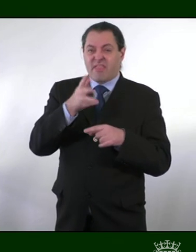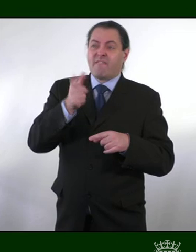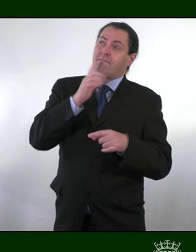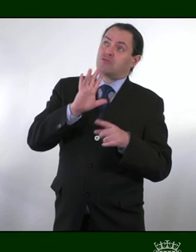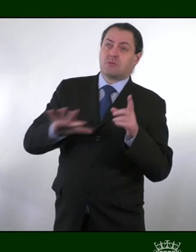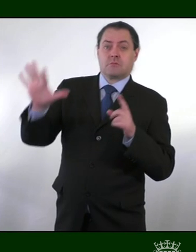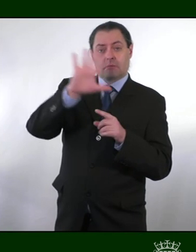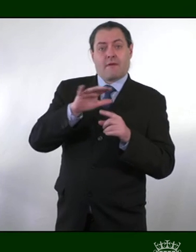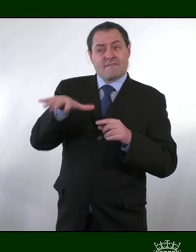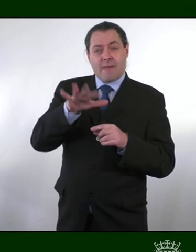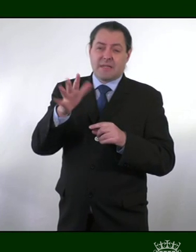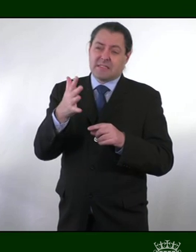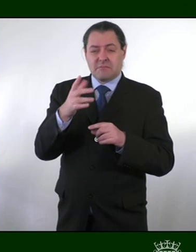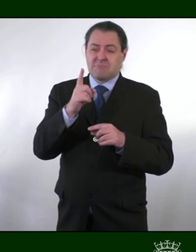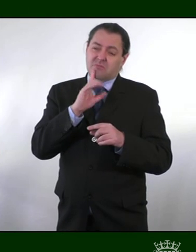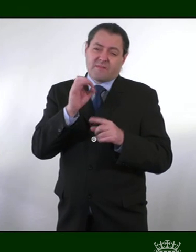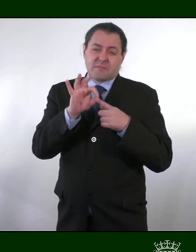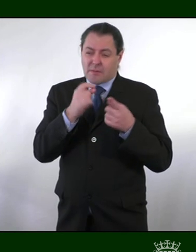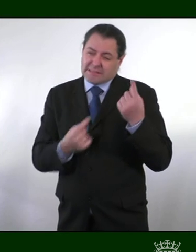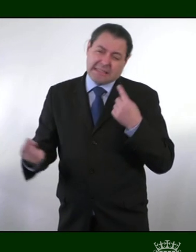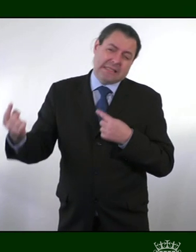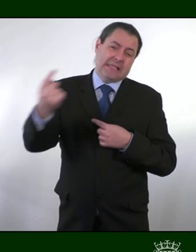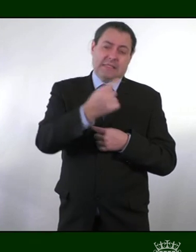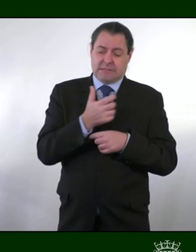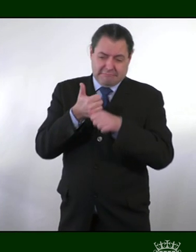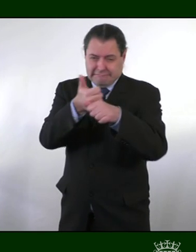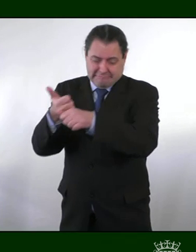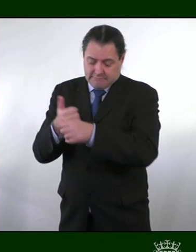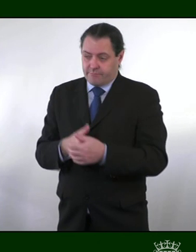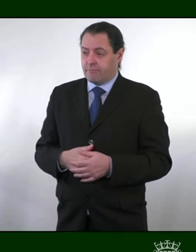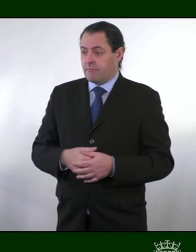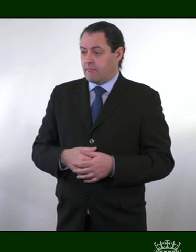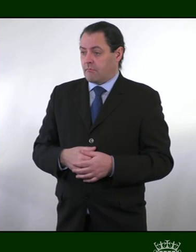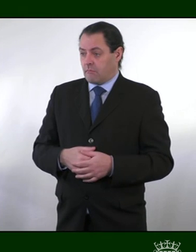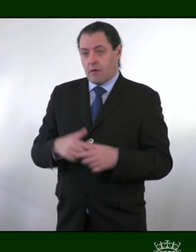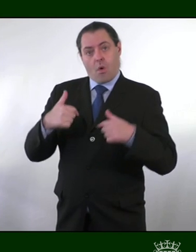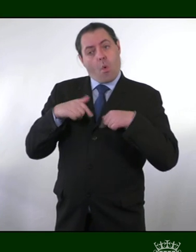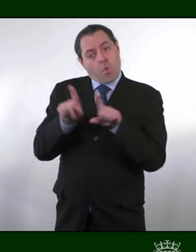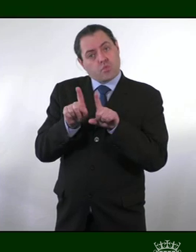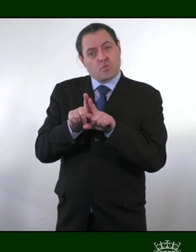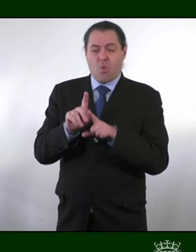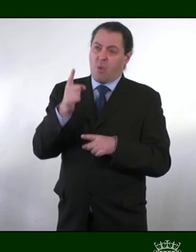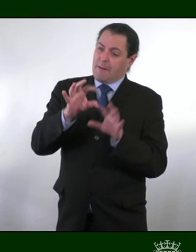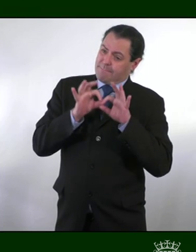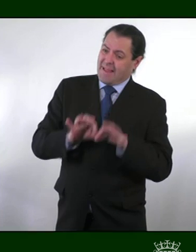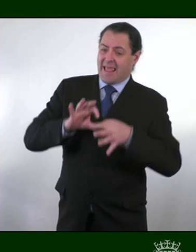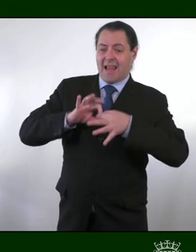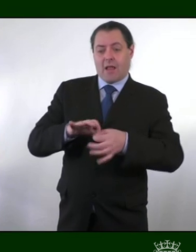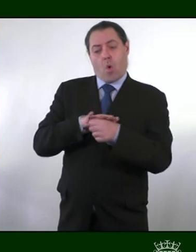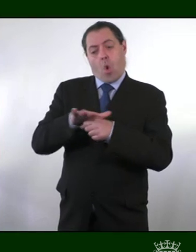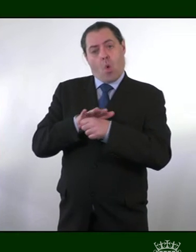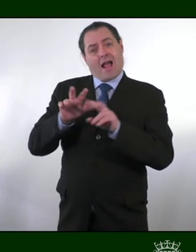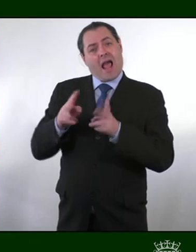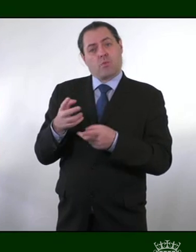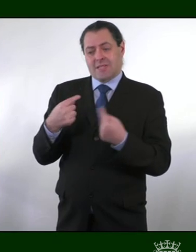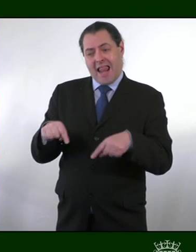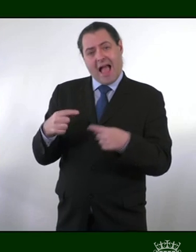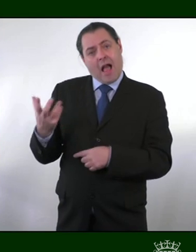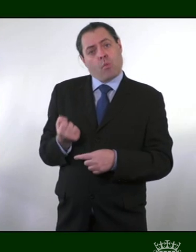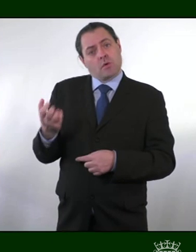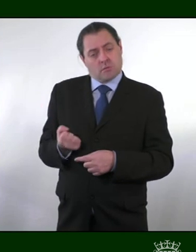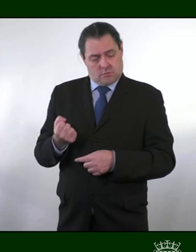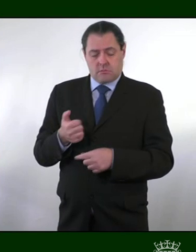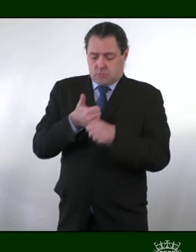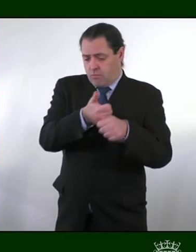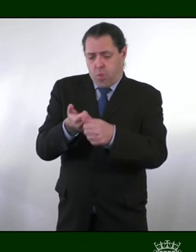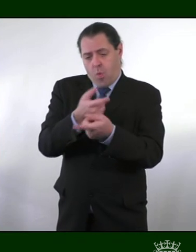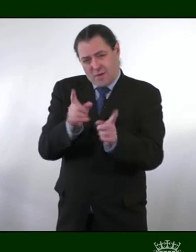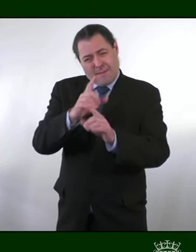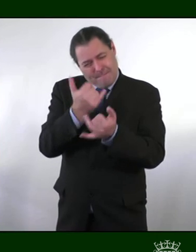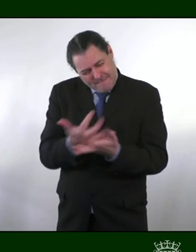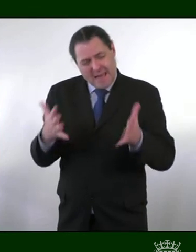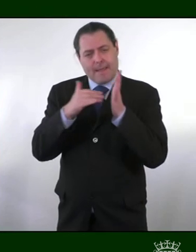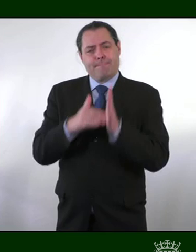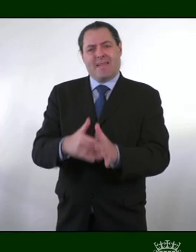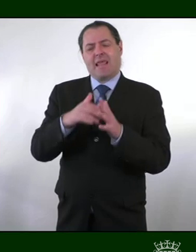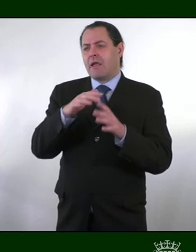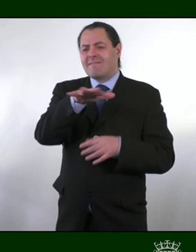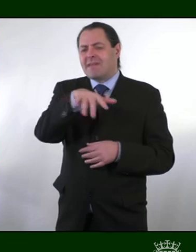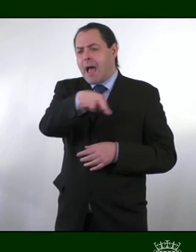We also said we will maintain the £1 billion increase in the local housing allowance that we instituted this year into next year, providing support for many millions of families.